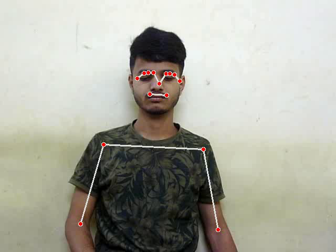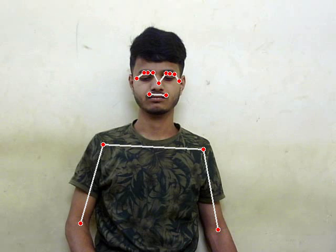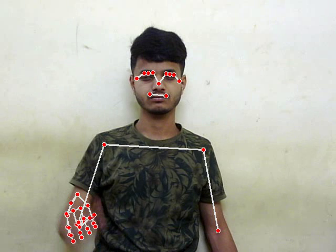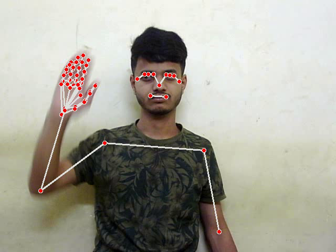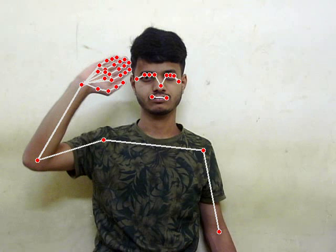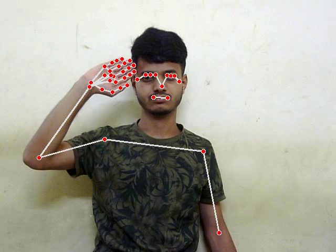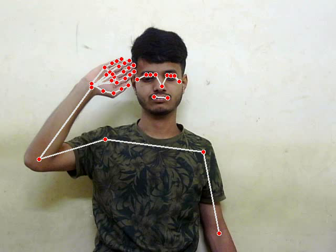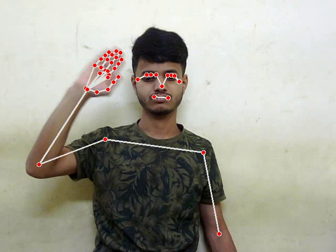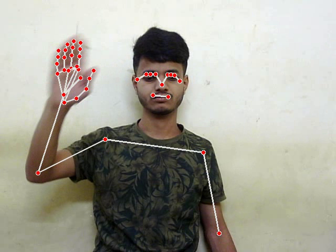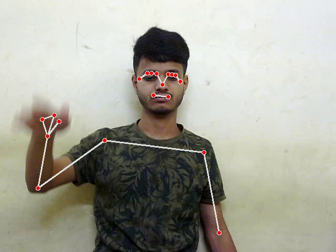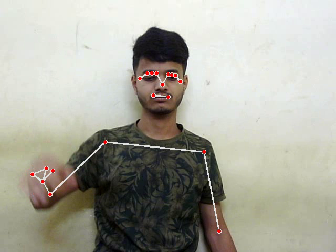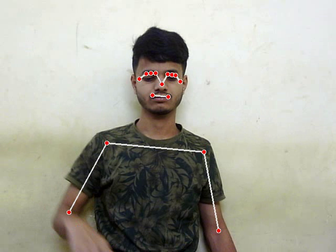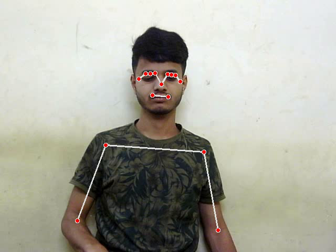hello